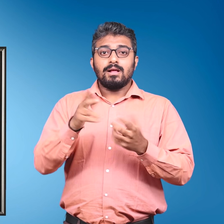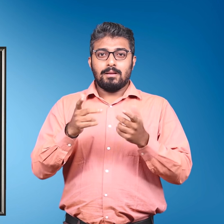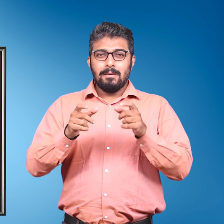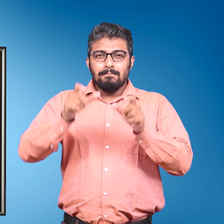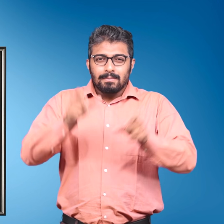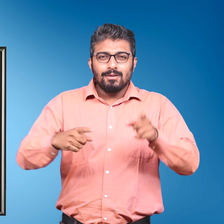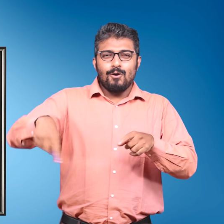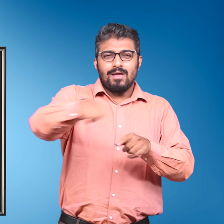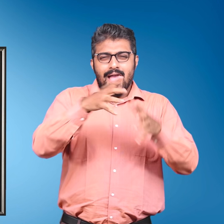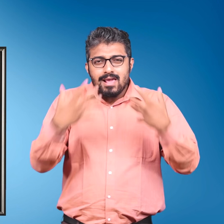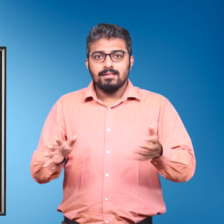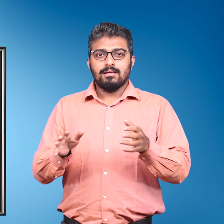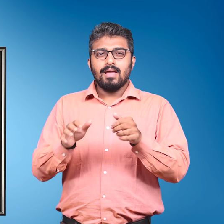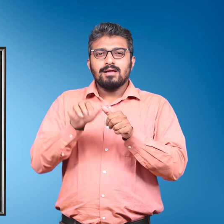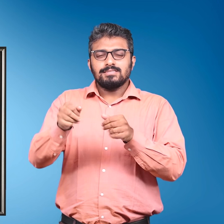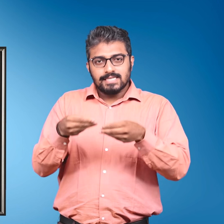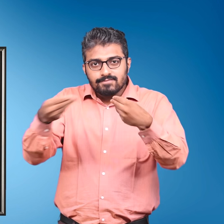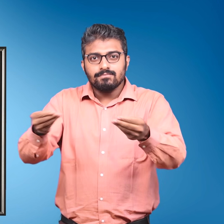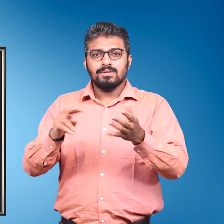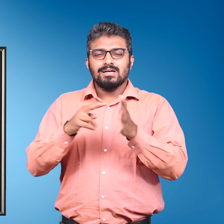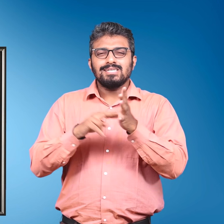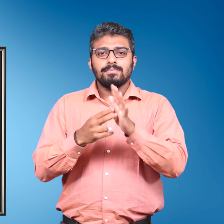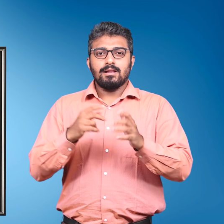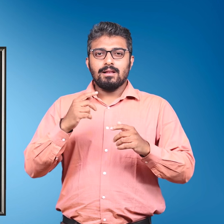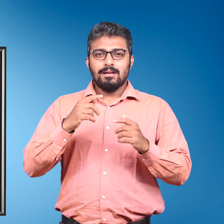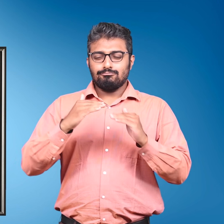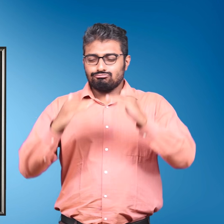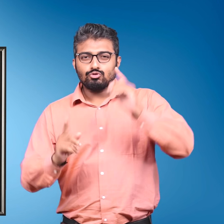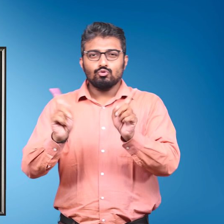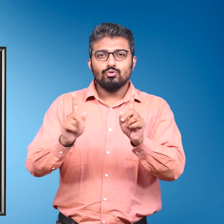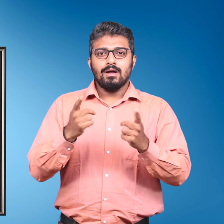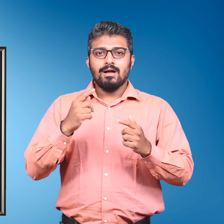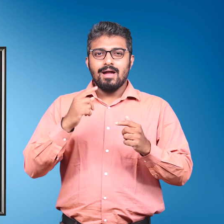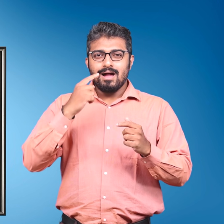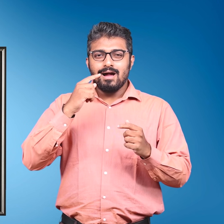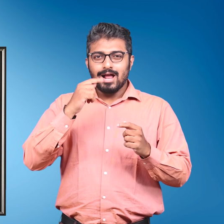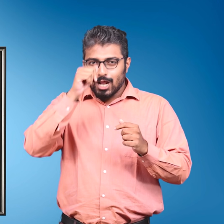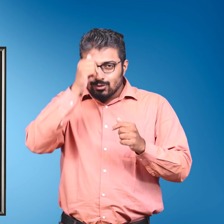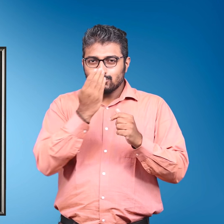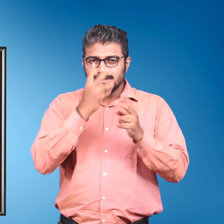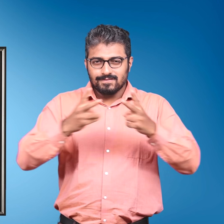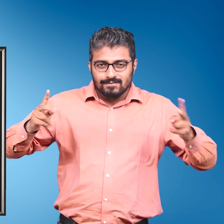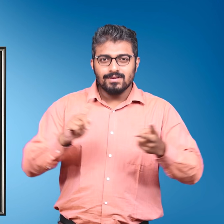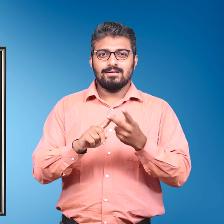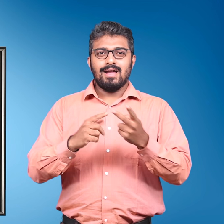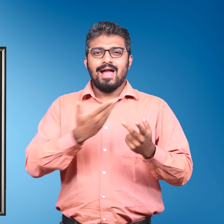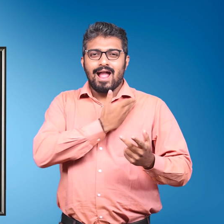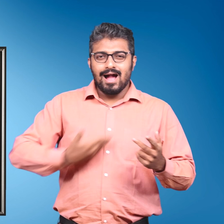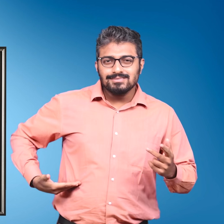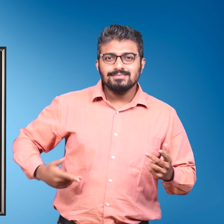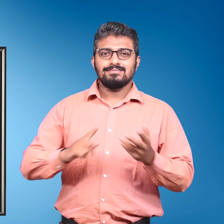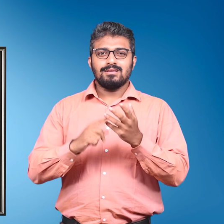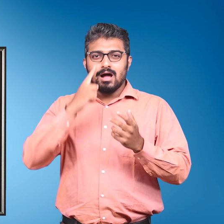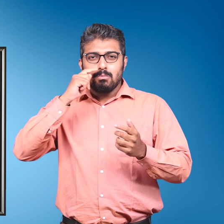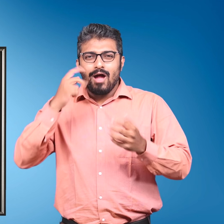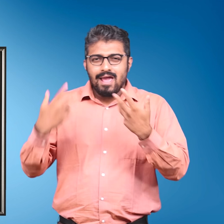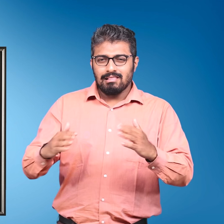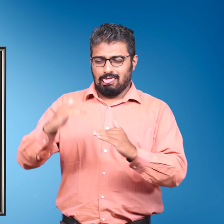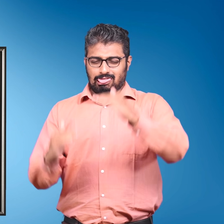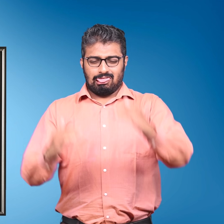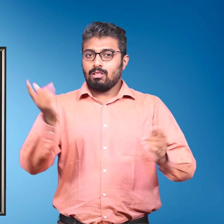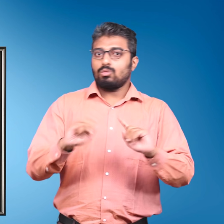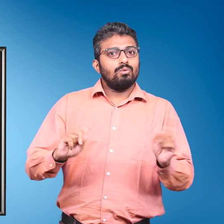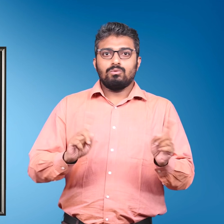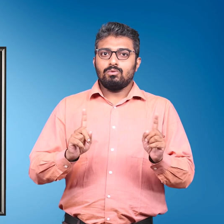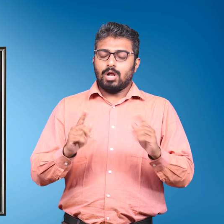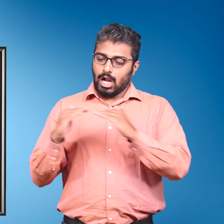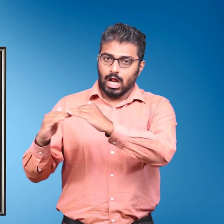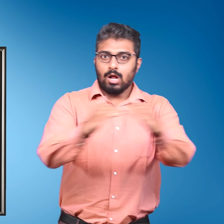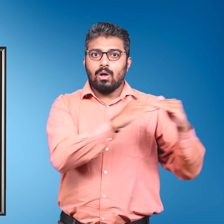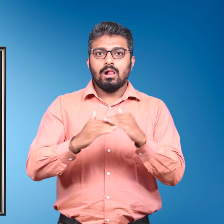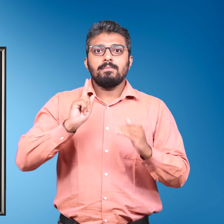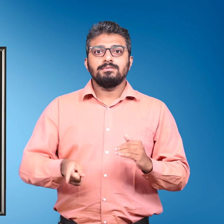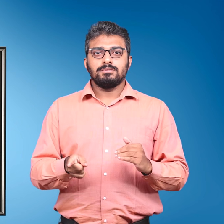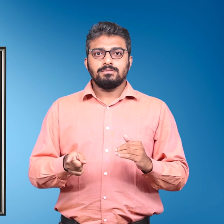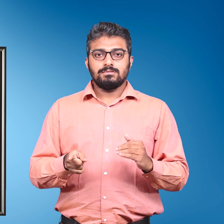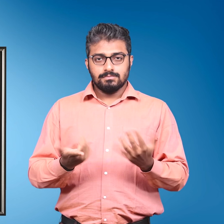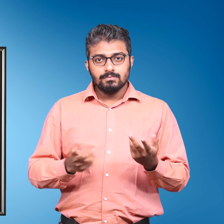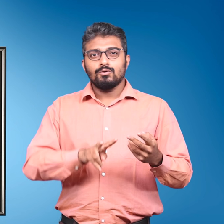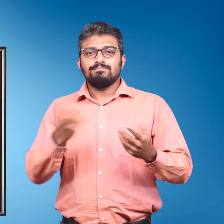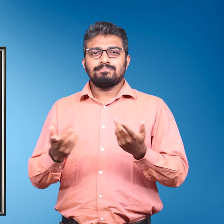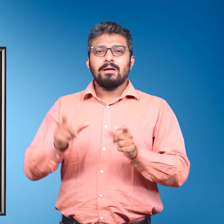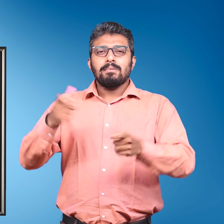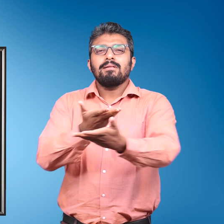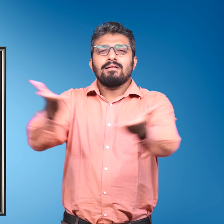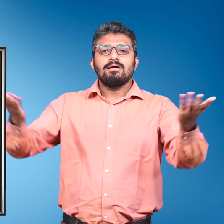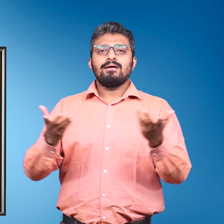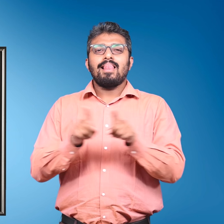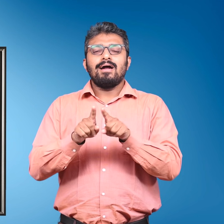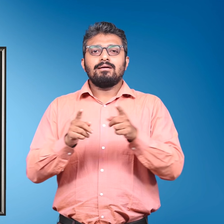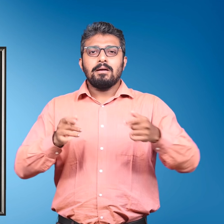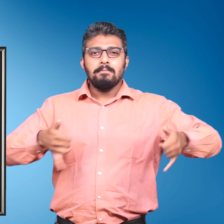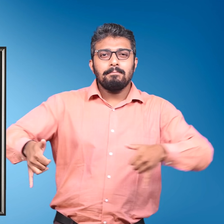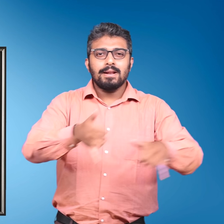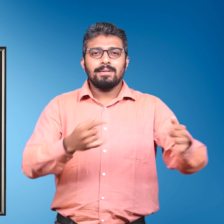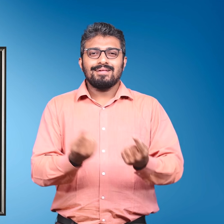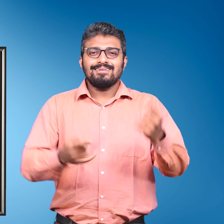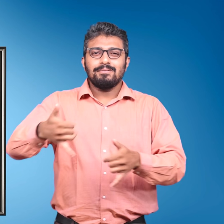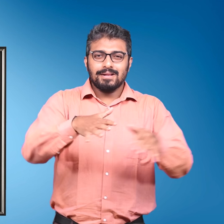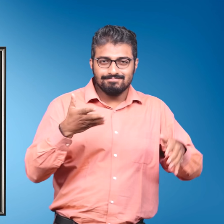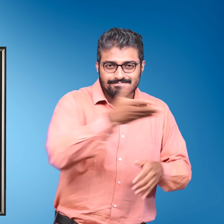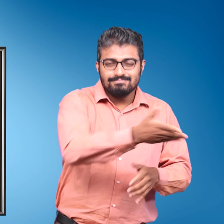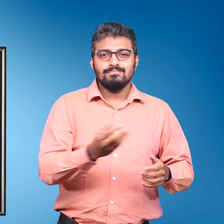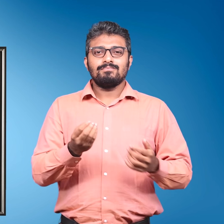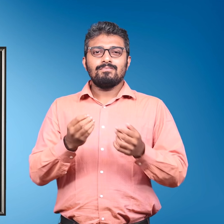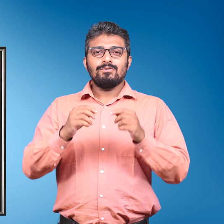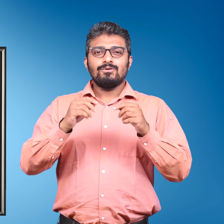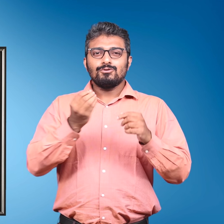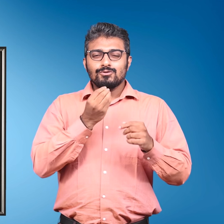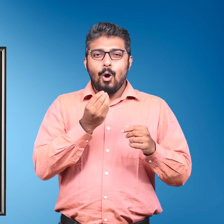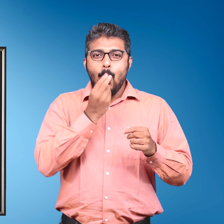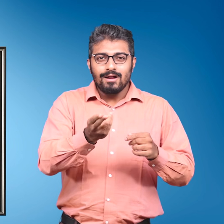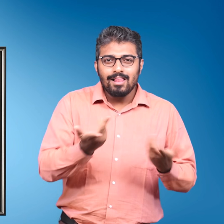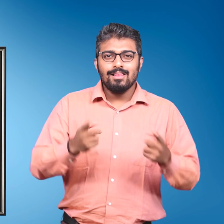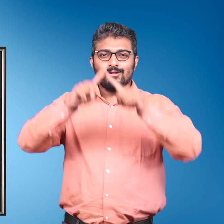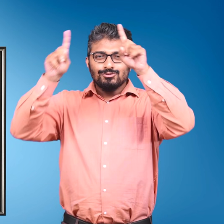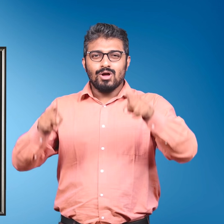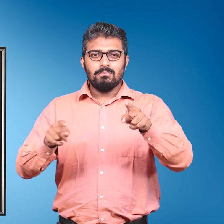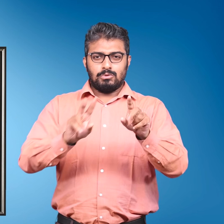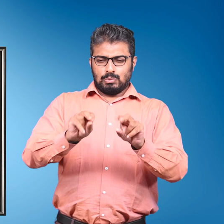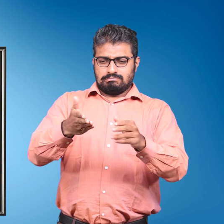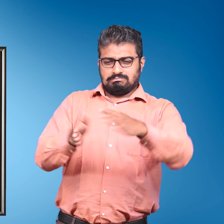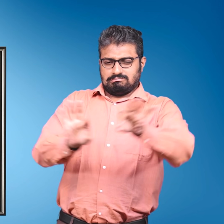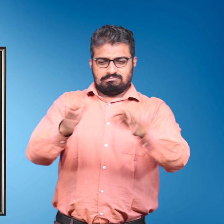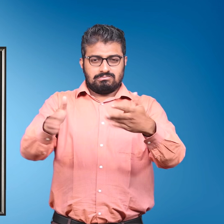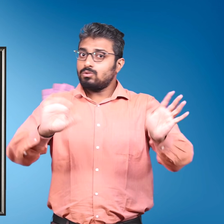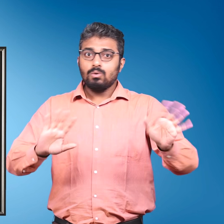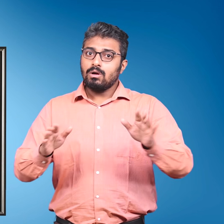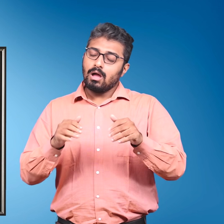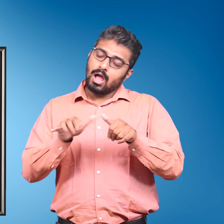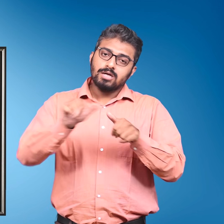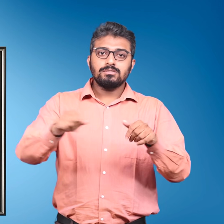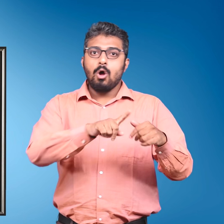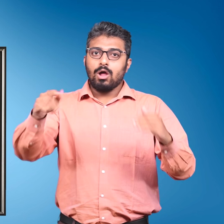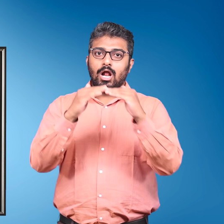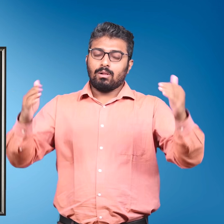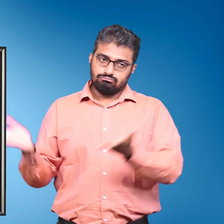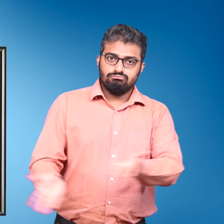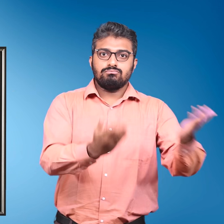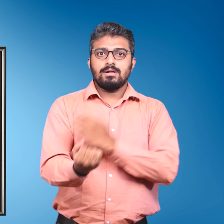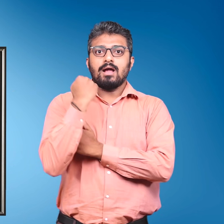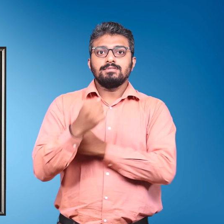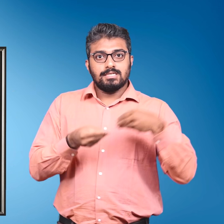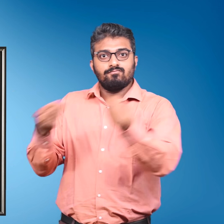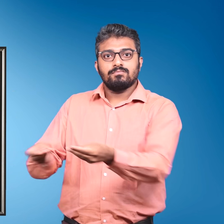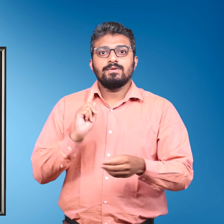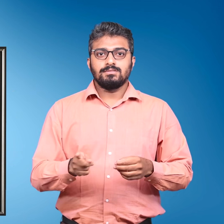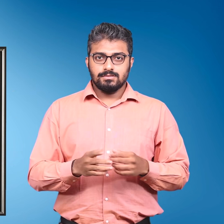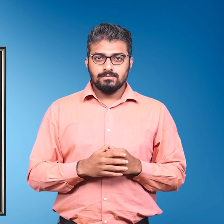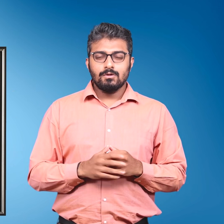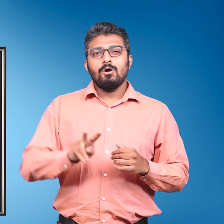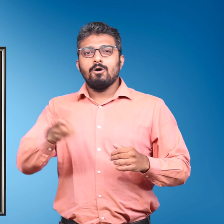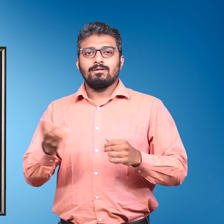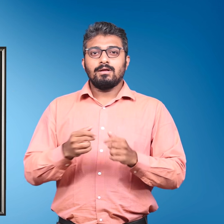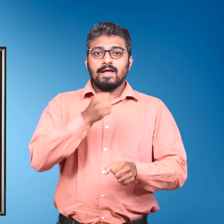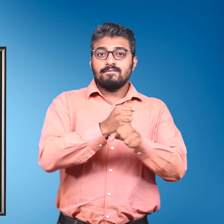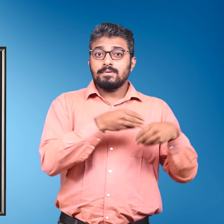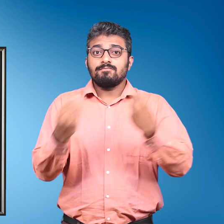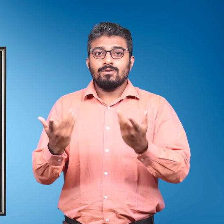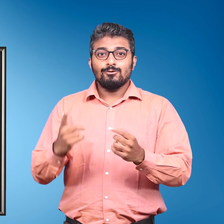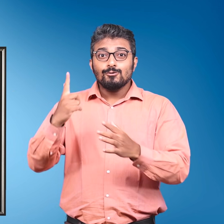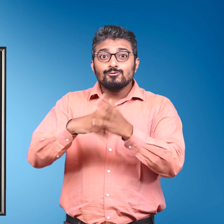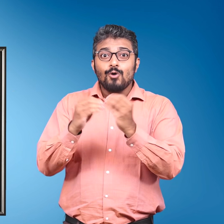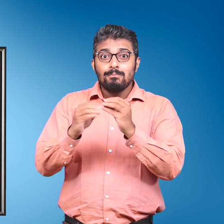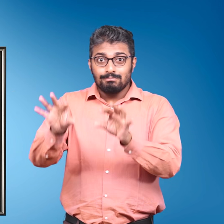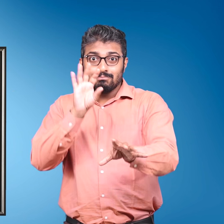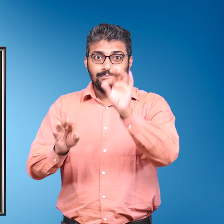by the laws of the country. It also states that no citizen can be discriminated against on the basis of their religion, caste or sex. For example, every person has access to all public places including playgrounds, hotels, shops, etc., and the State cannot discriminate against